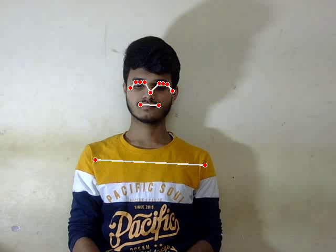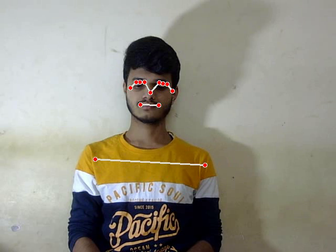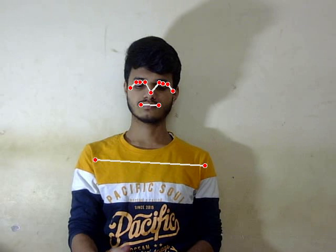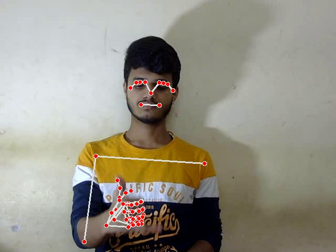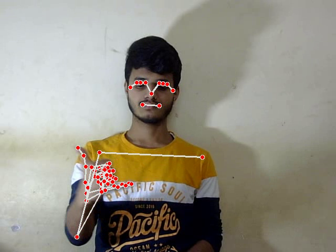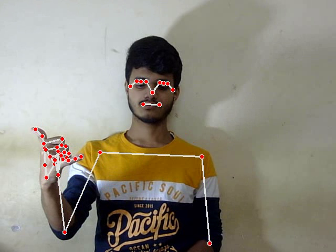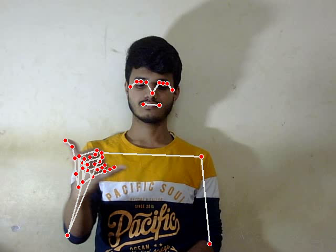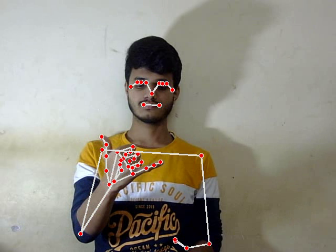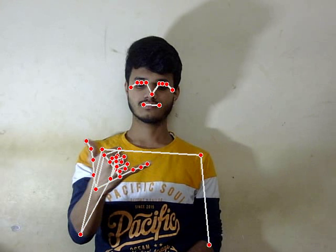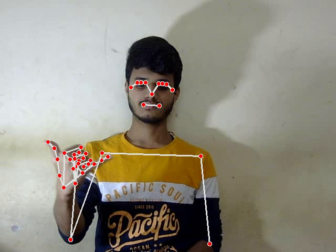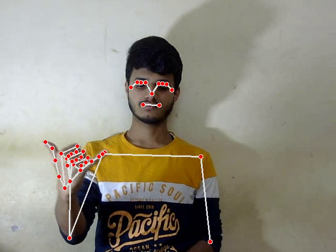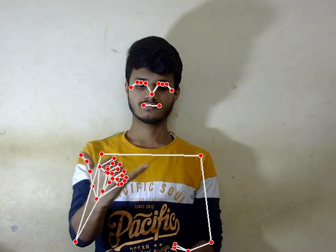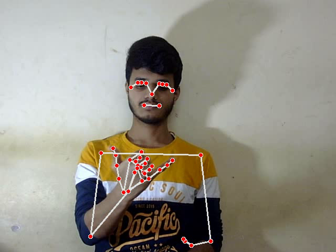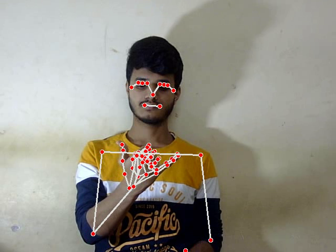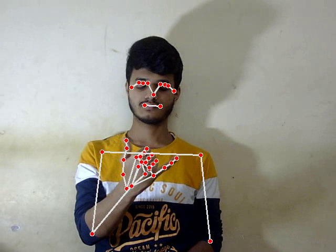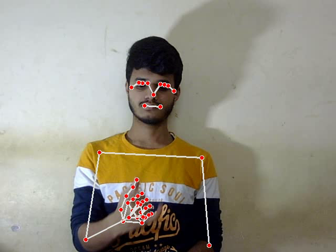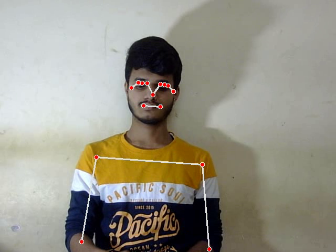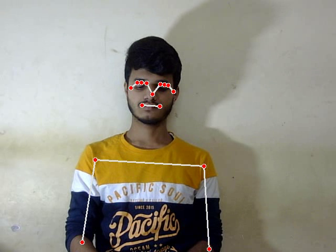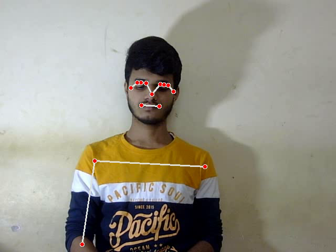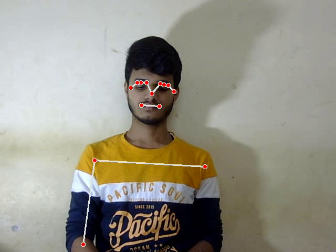same